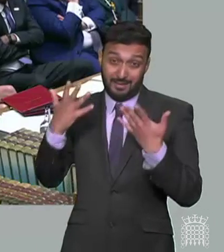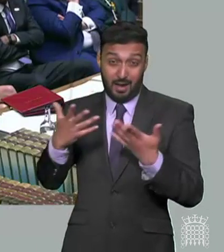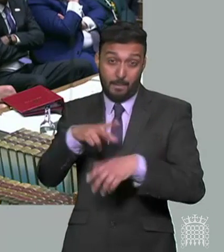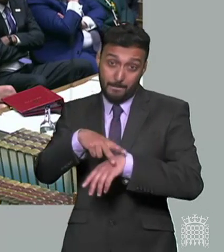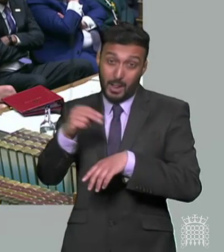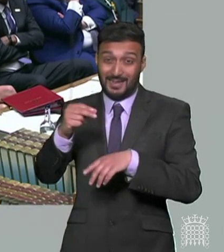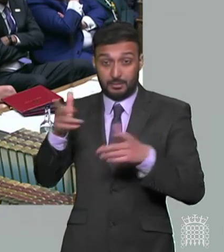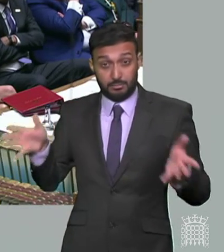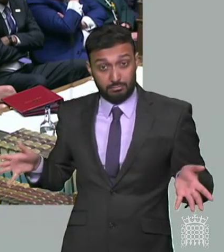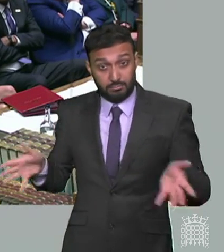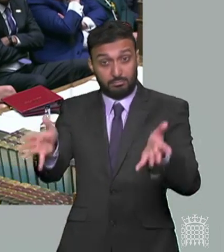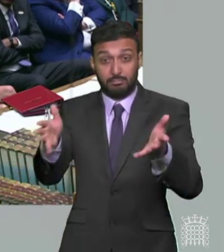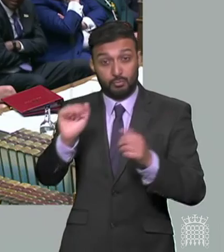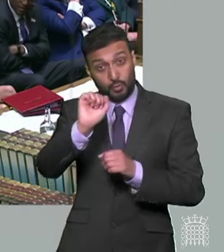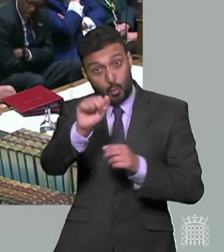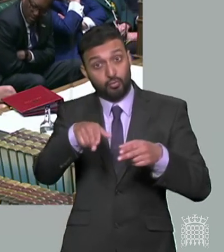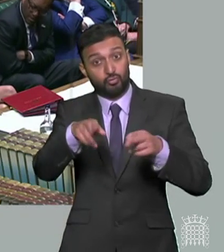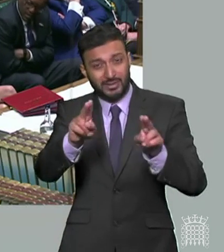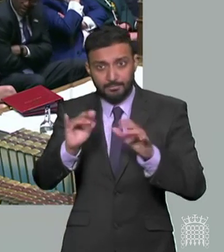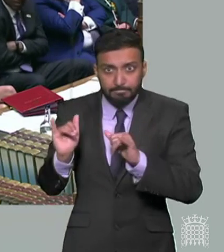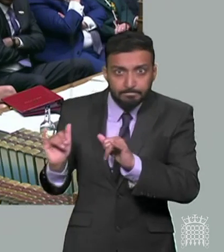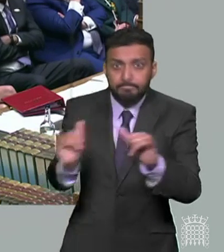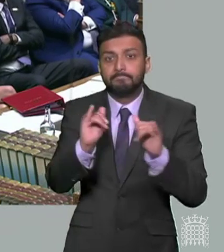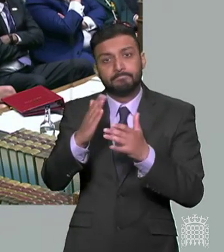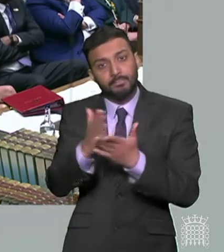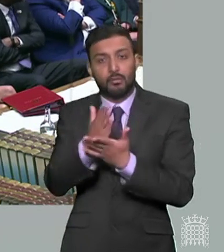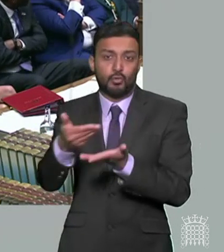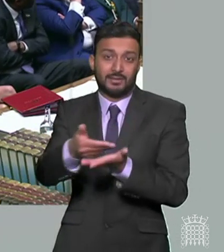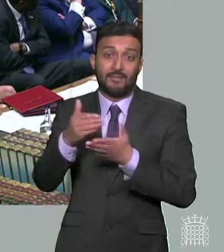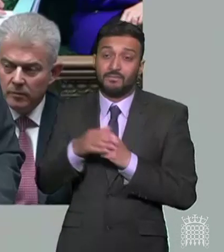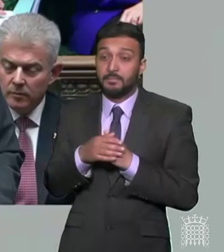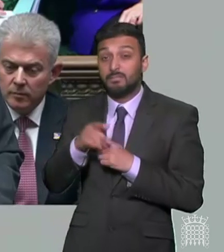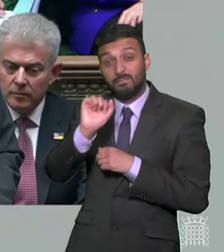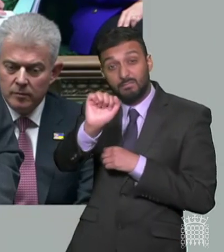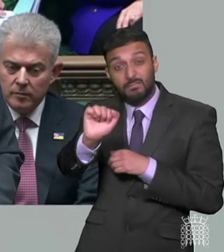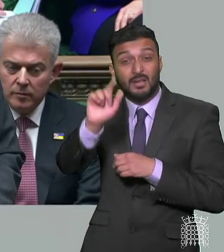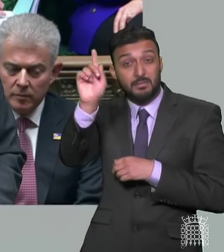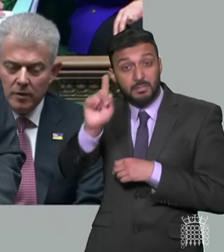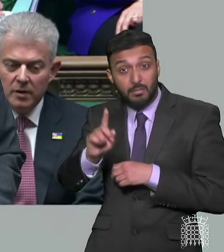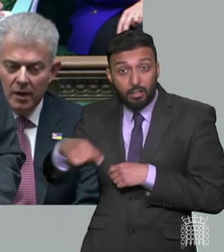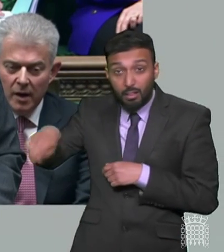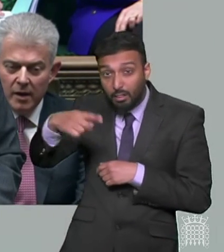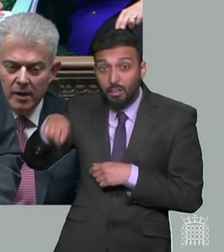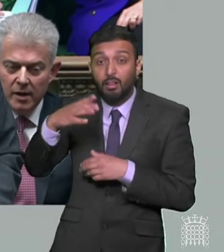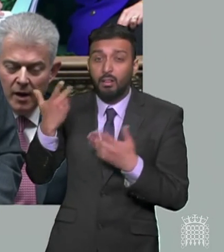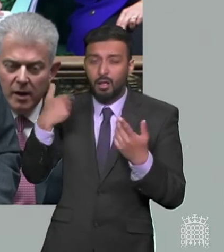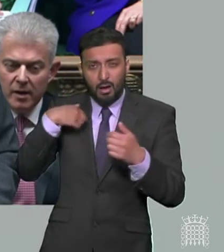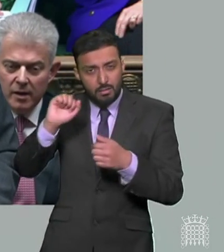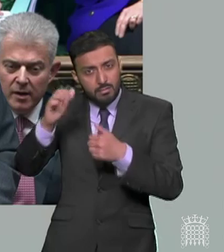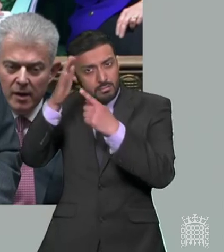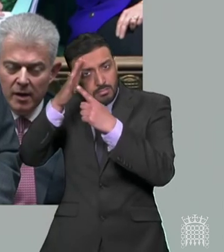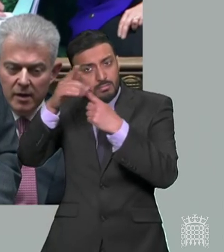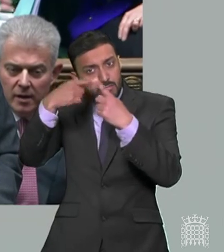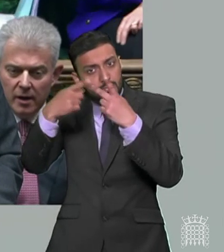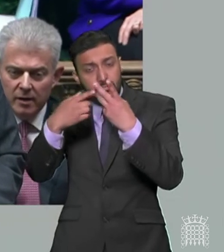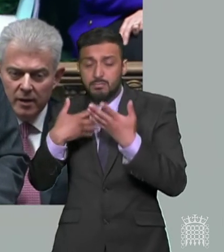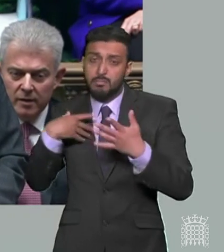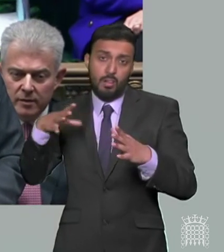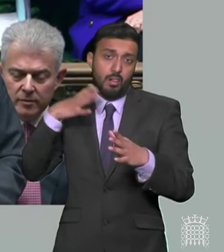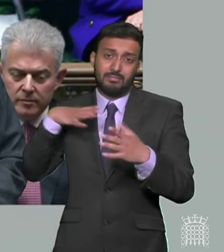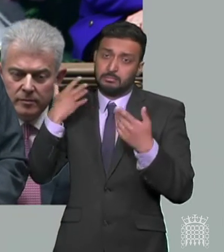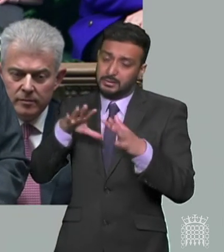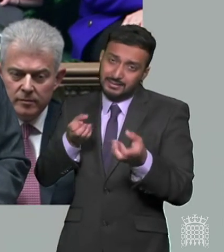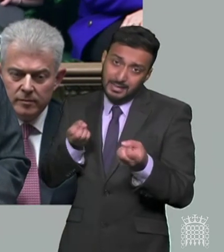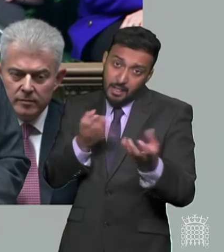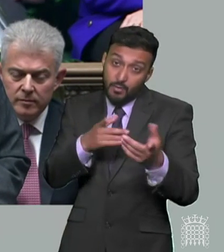We are focusing on delivering the people’s priorities, and there is plenty more to come in the Queen’s Speech on 10 May.